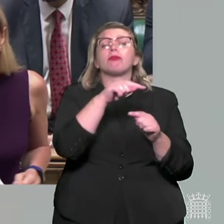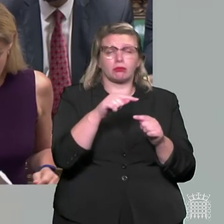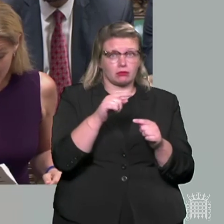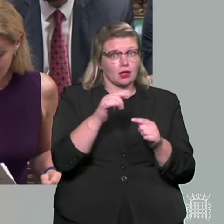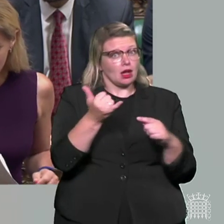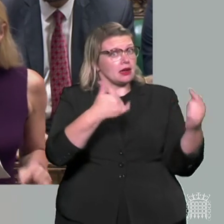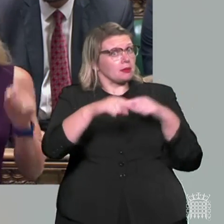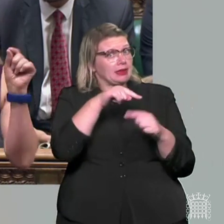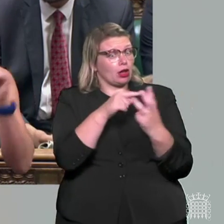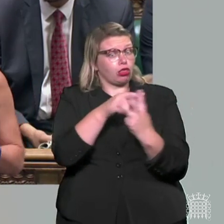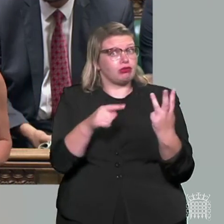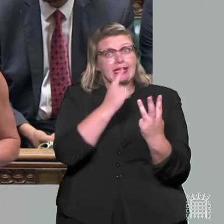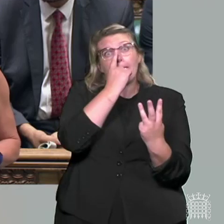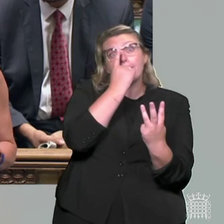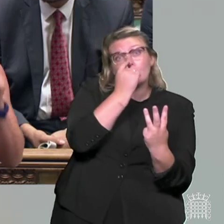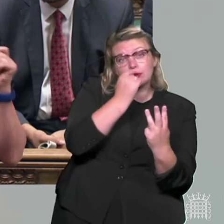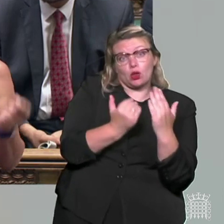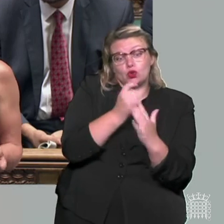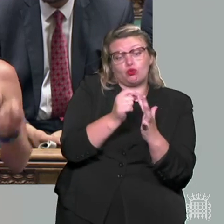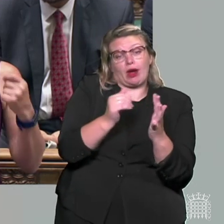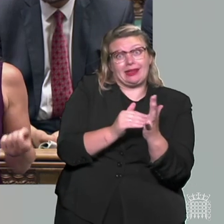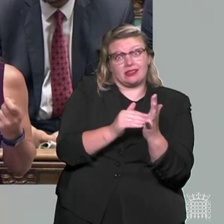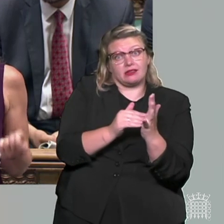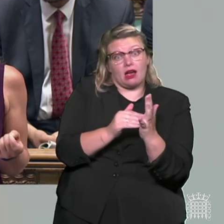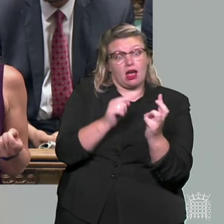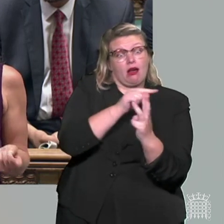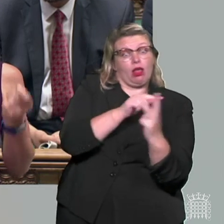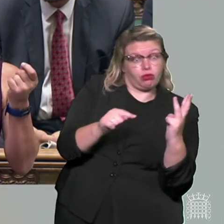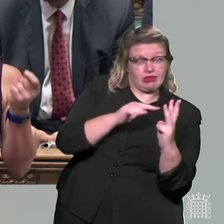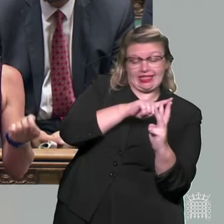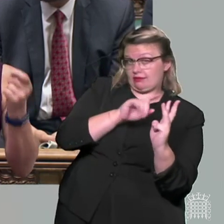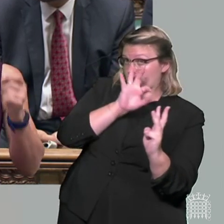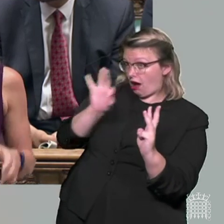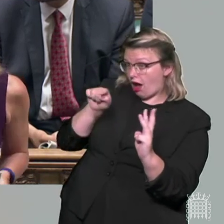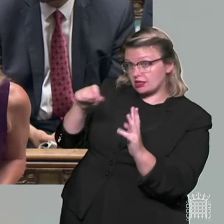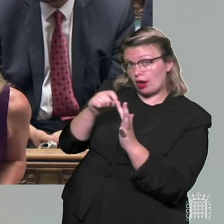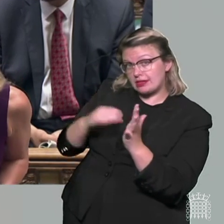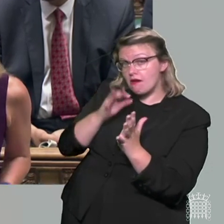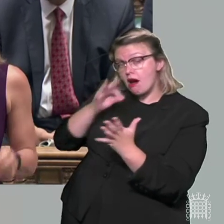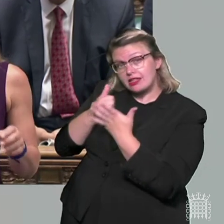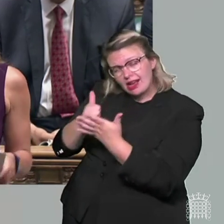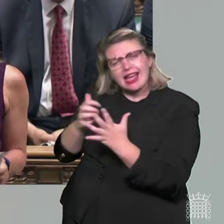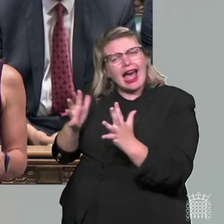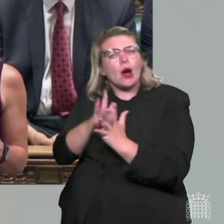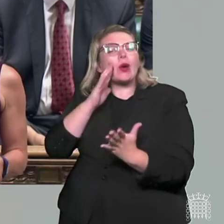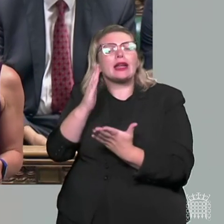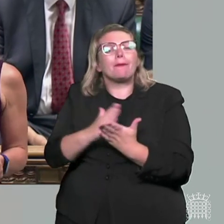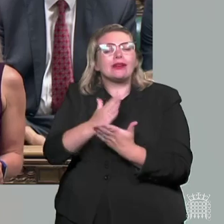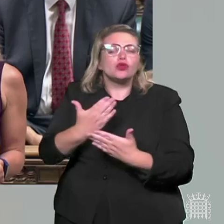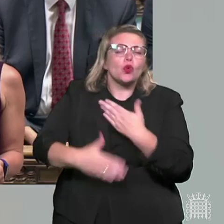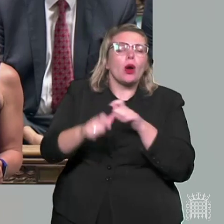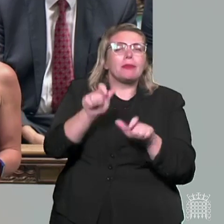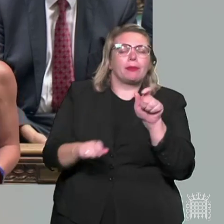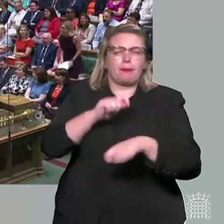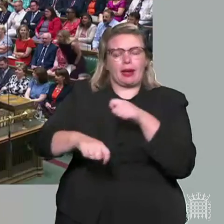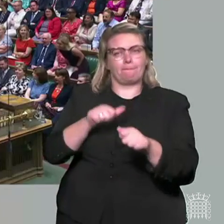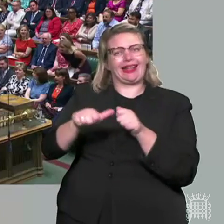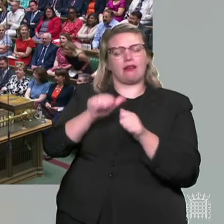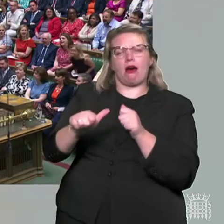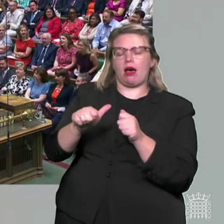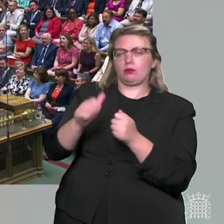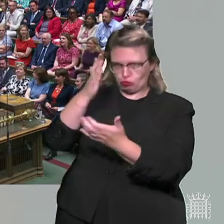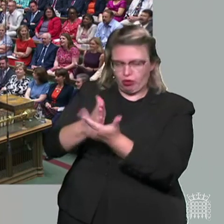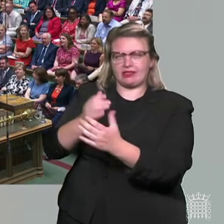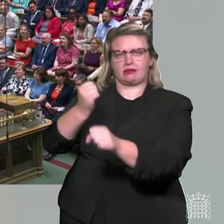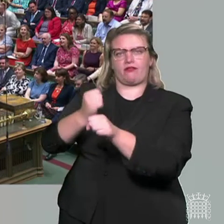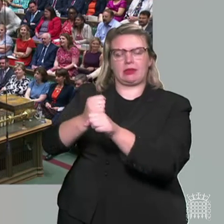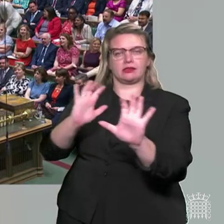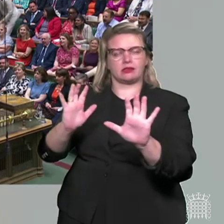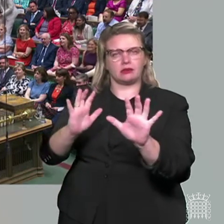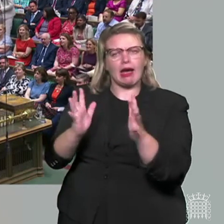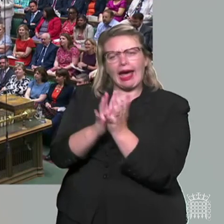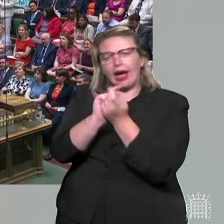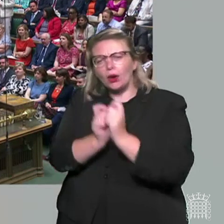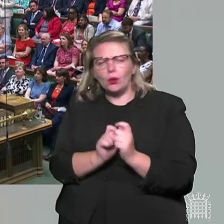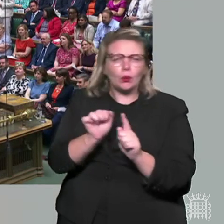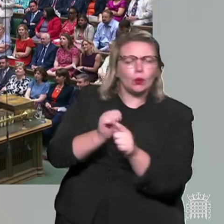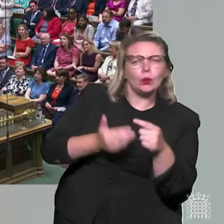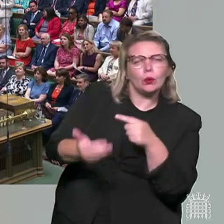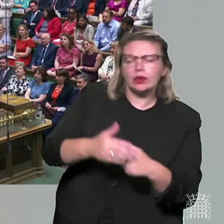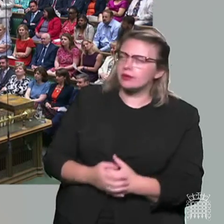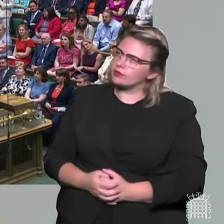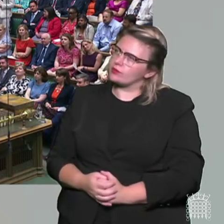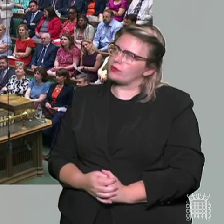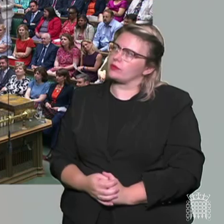he give to ensure that the people we serve receive far better than they have from this Government?